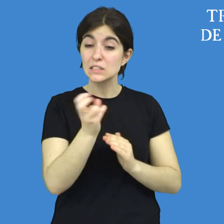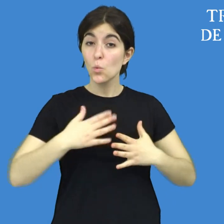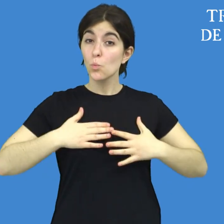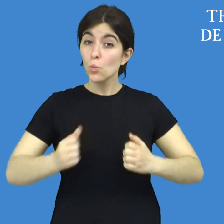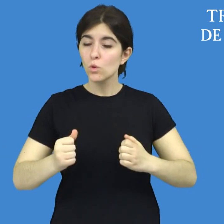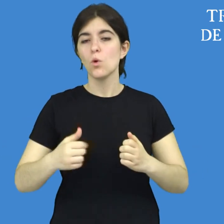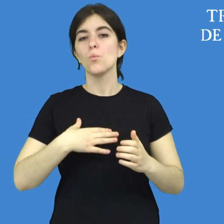sano